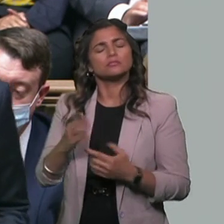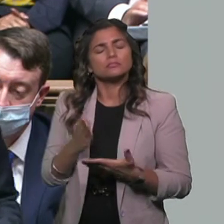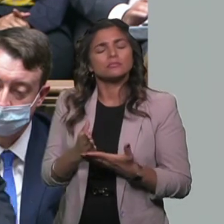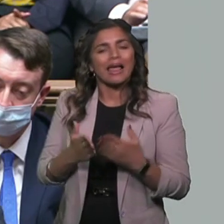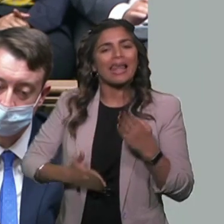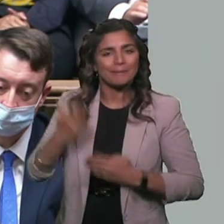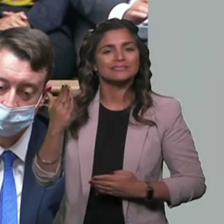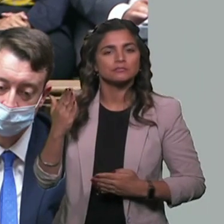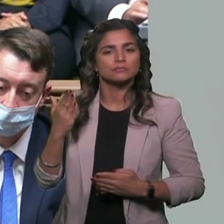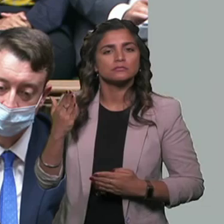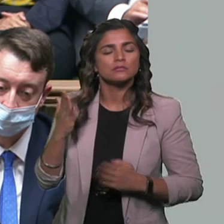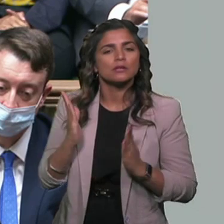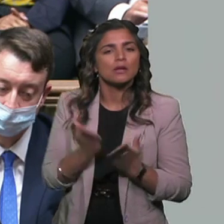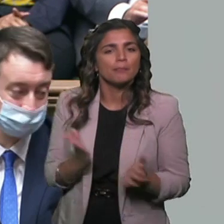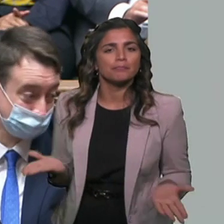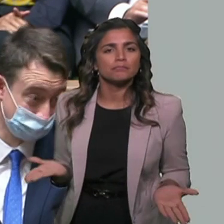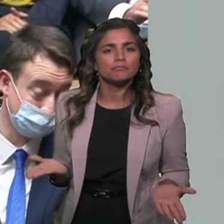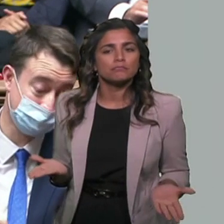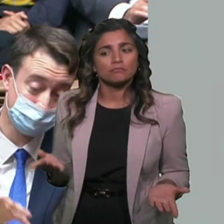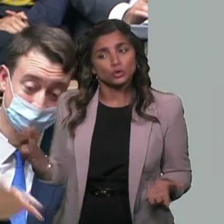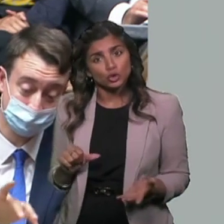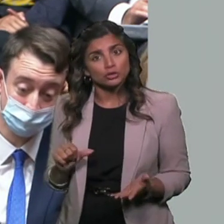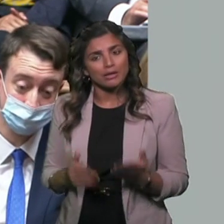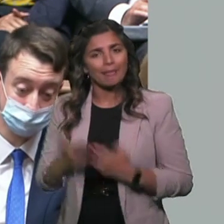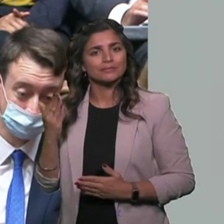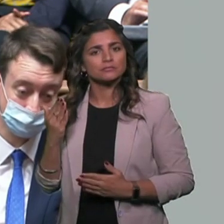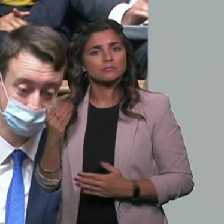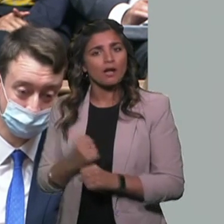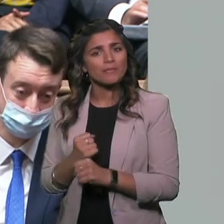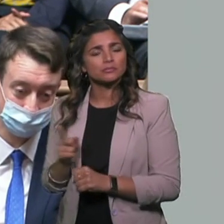Government should have limits.